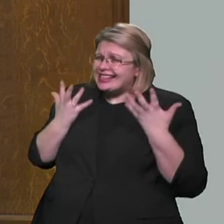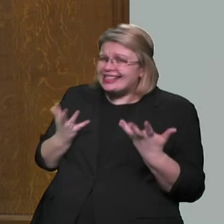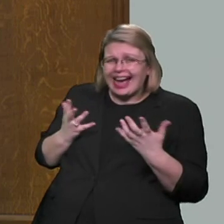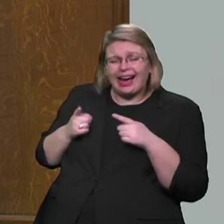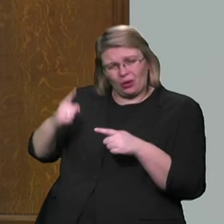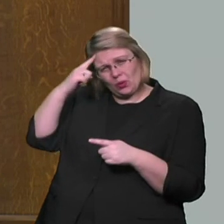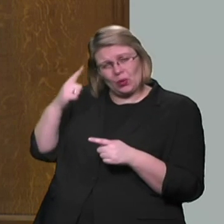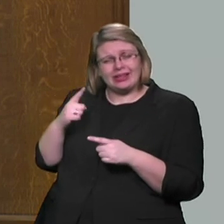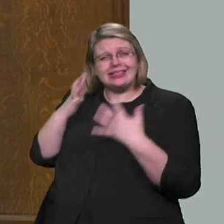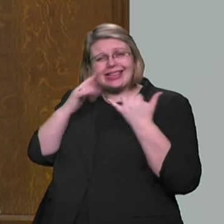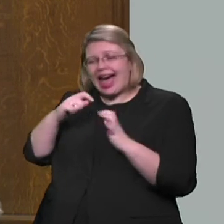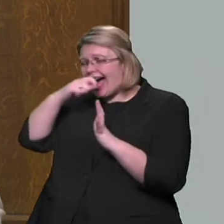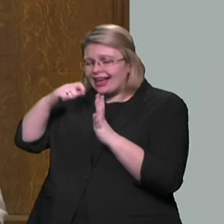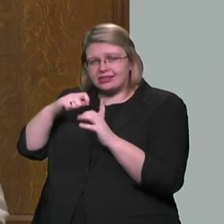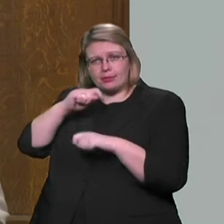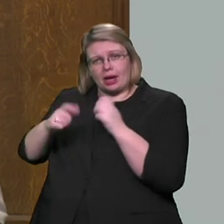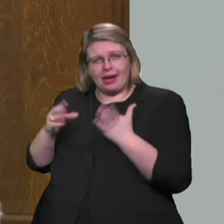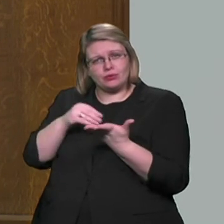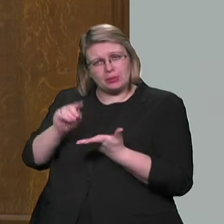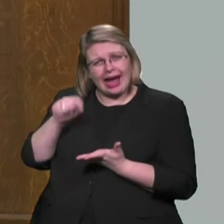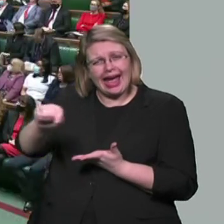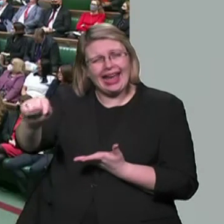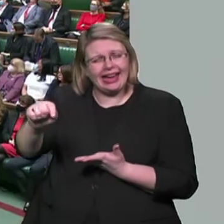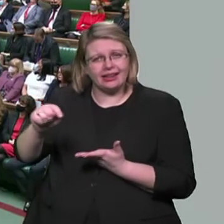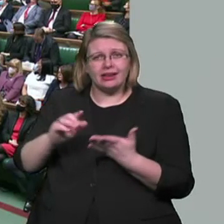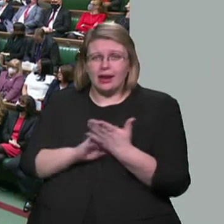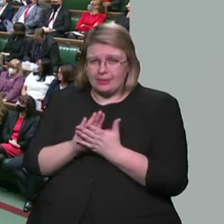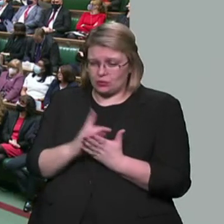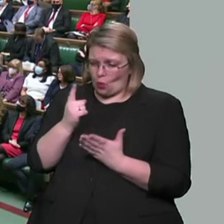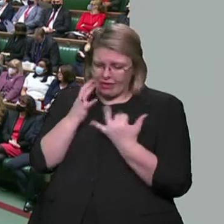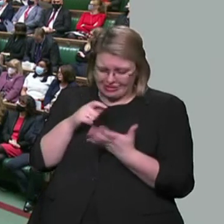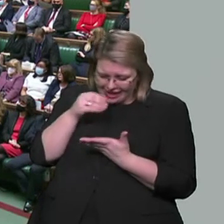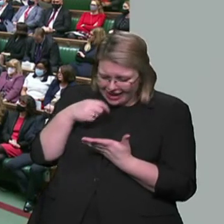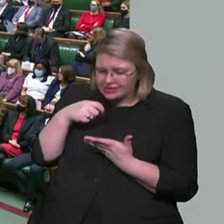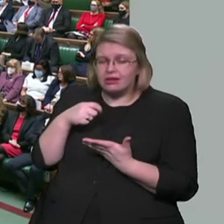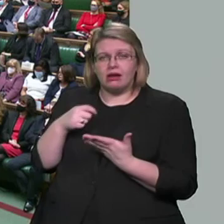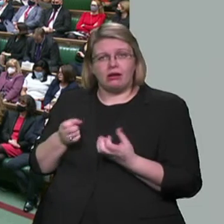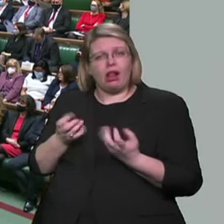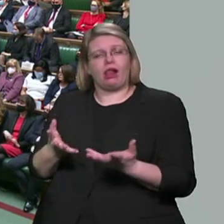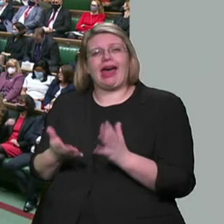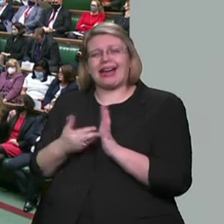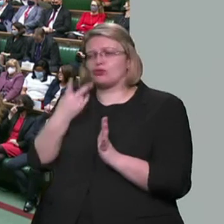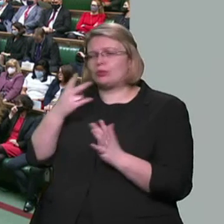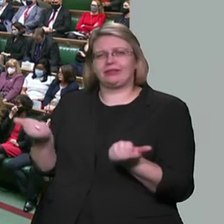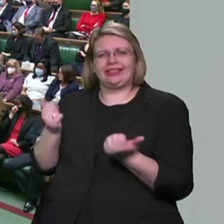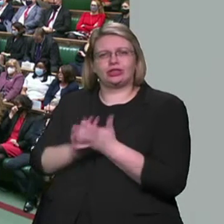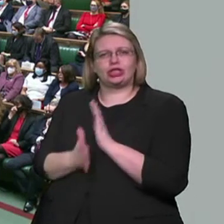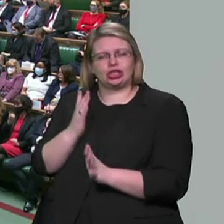How can the Prime Minister justify this tax on caring?